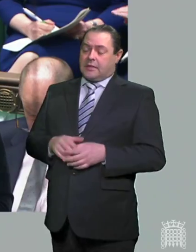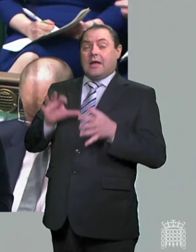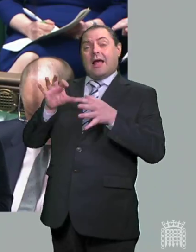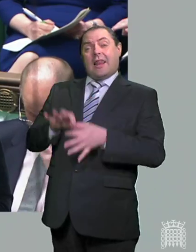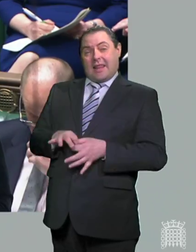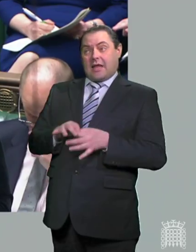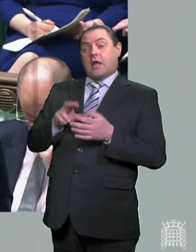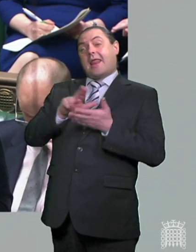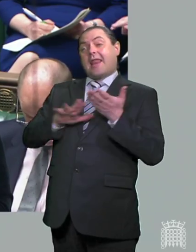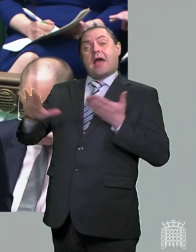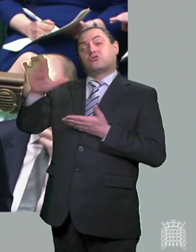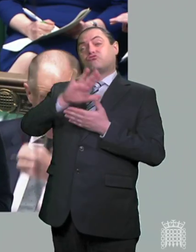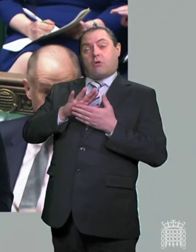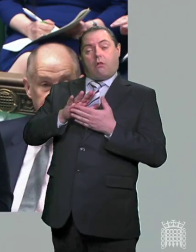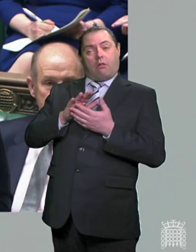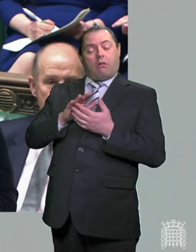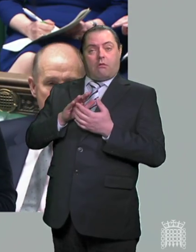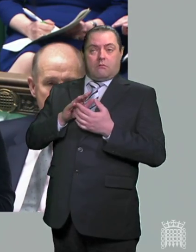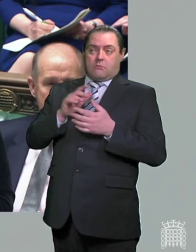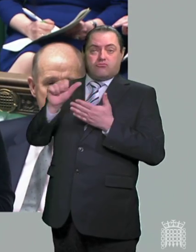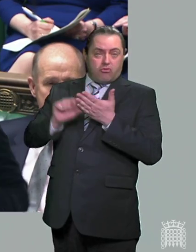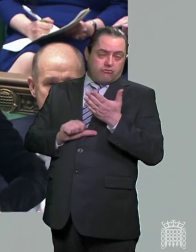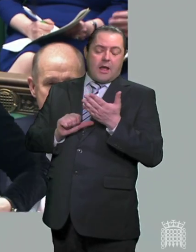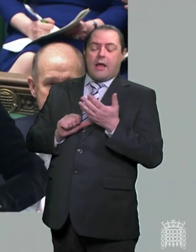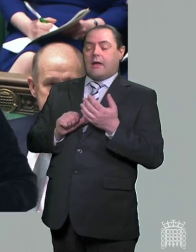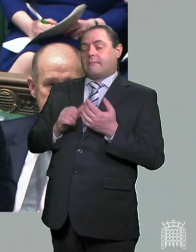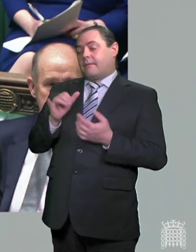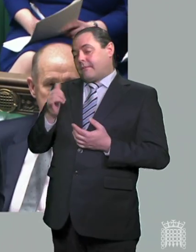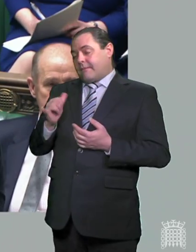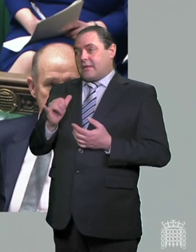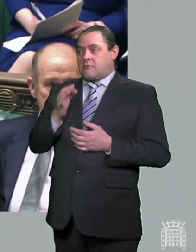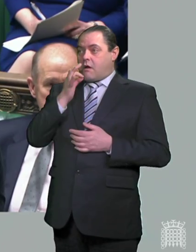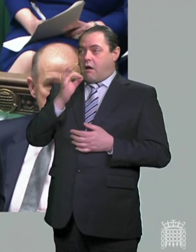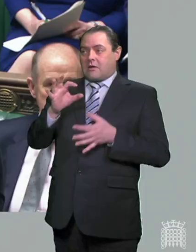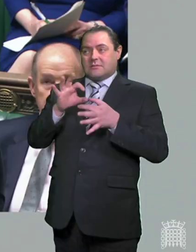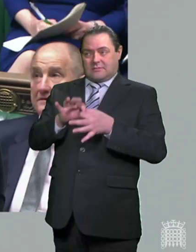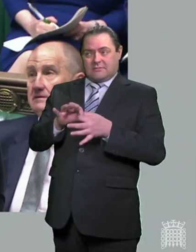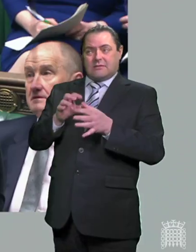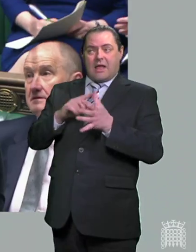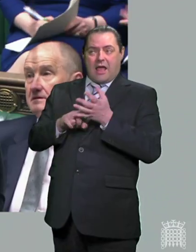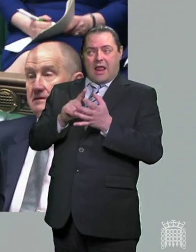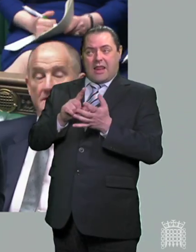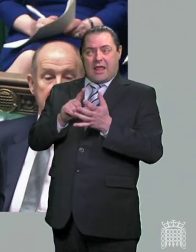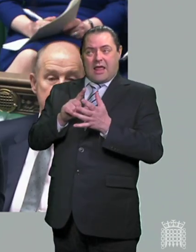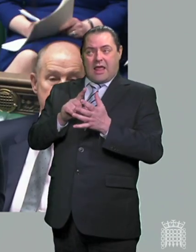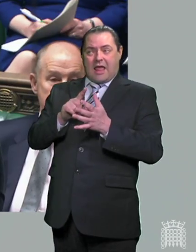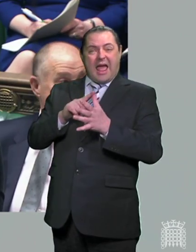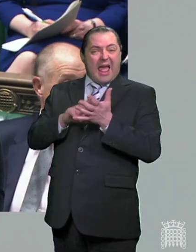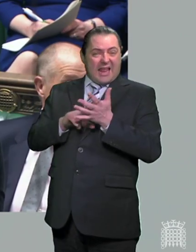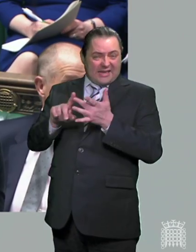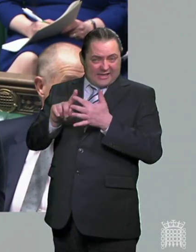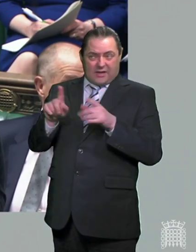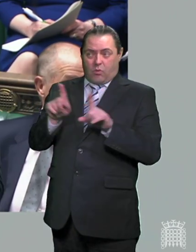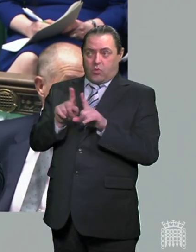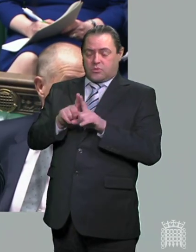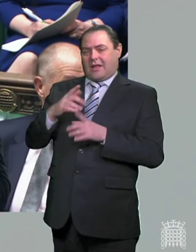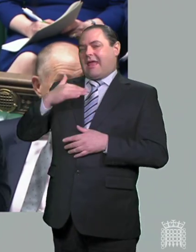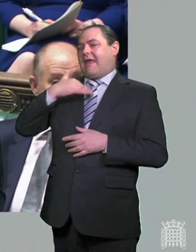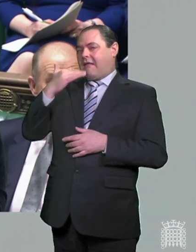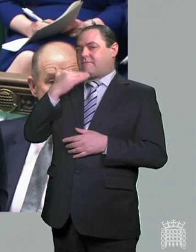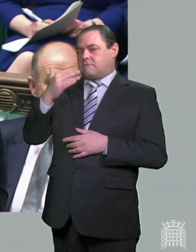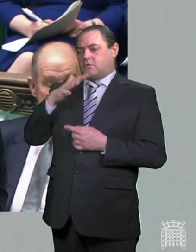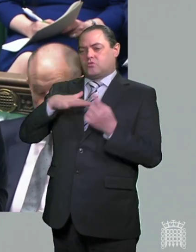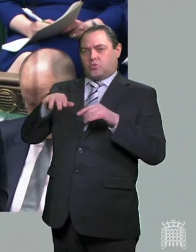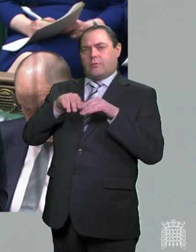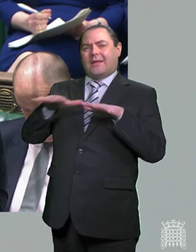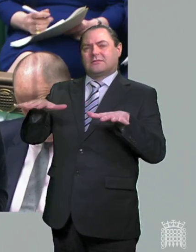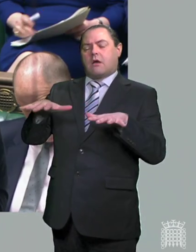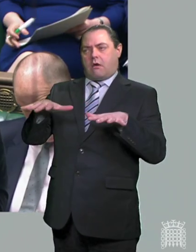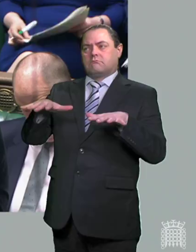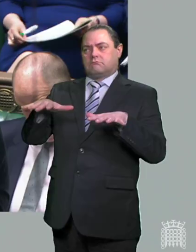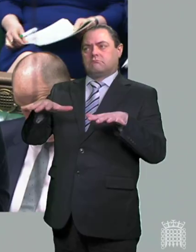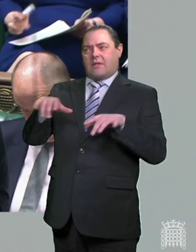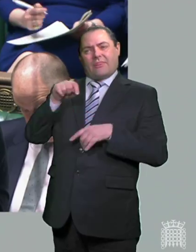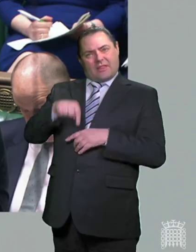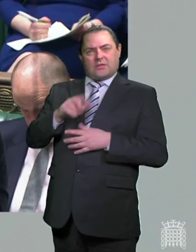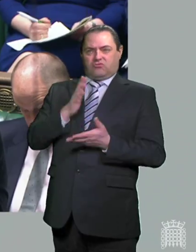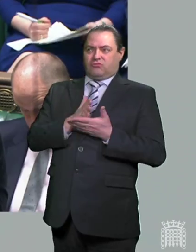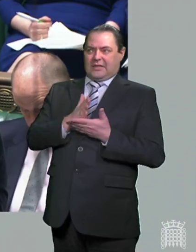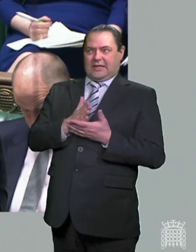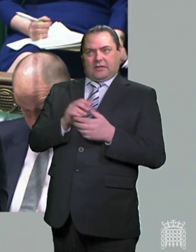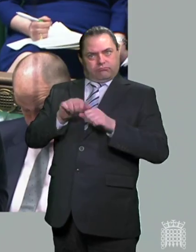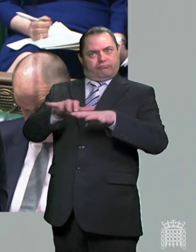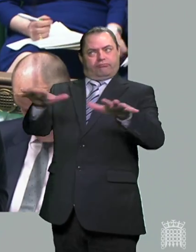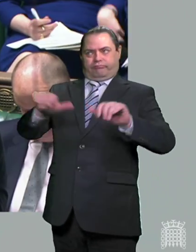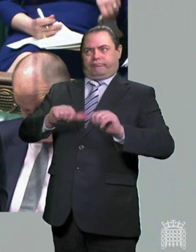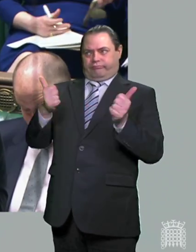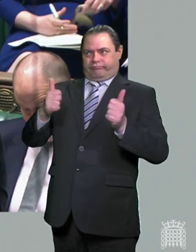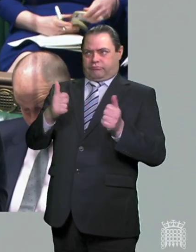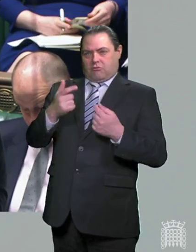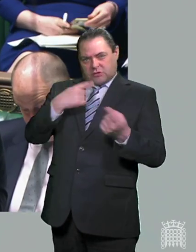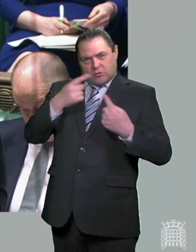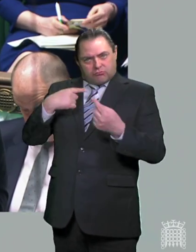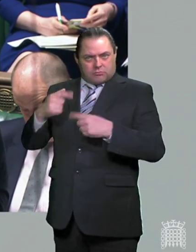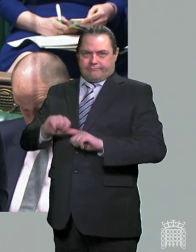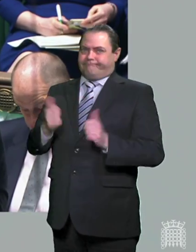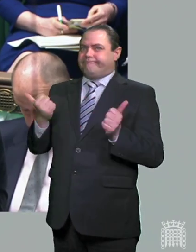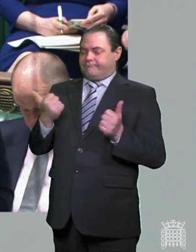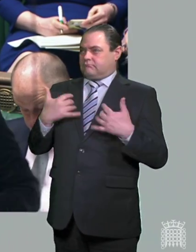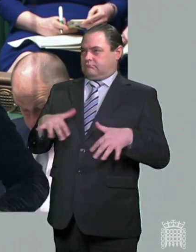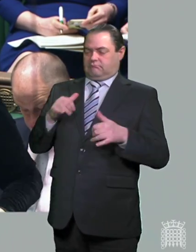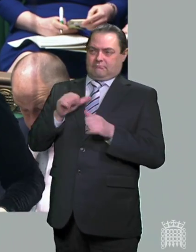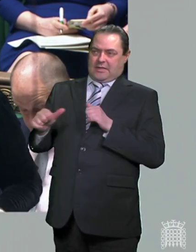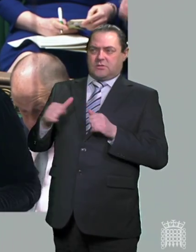On more national interventions, we have the Ask for ANI scheme in pharmacies and the Enough social media campaign, which has really cut through—the responses we have had to that campaign have been unprecedented.